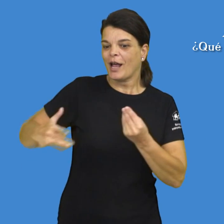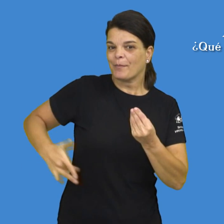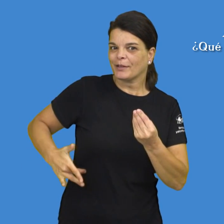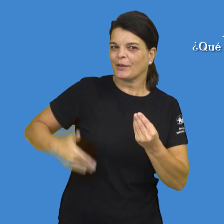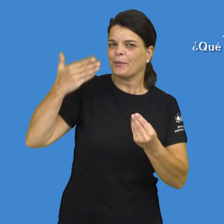hígado